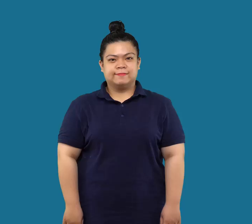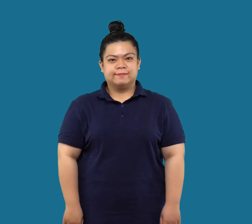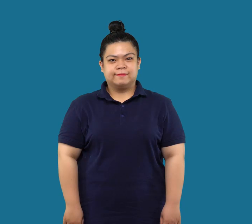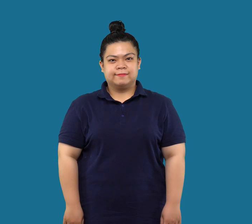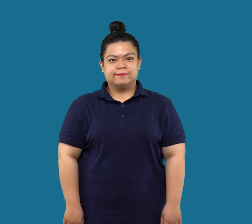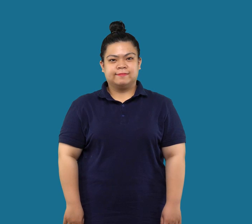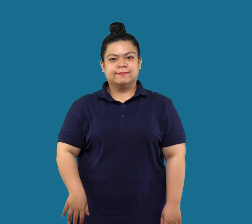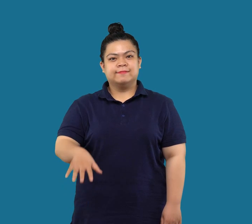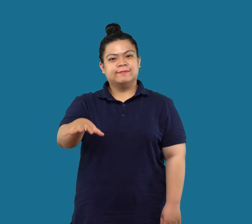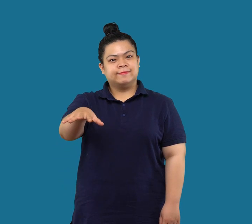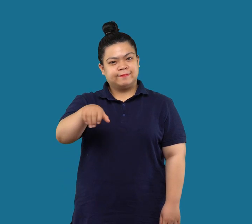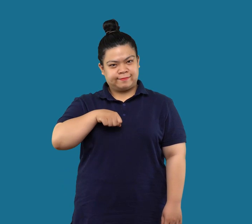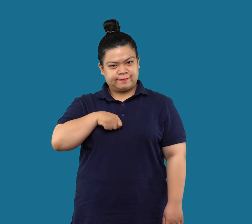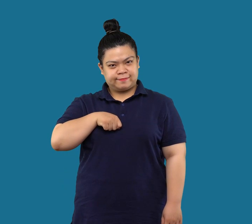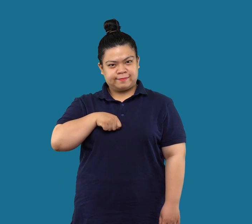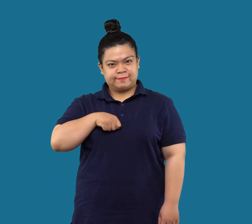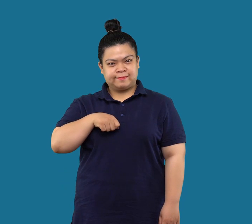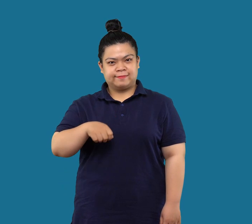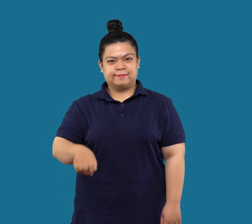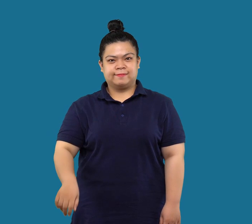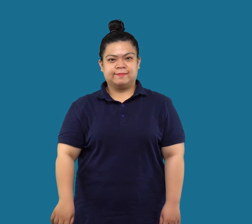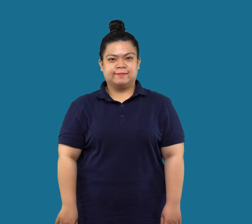nhận